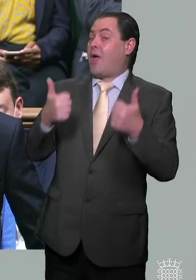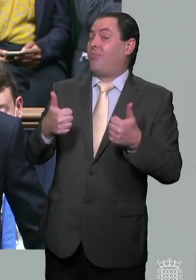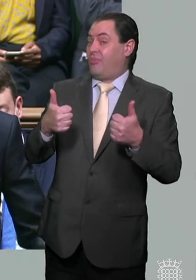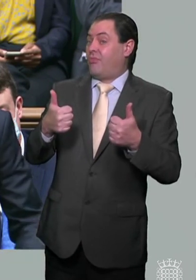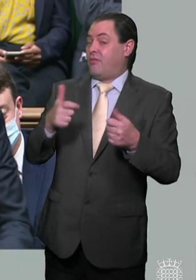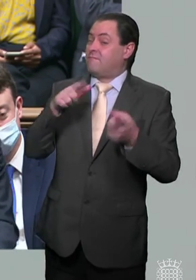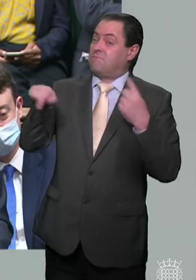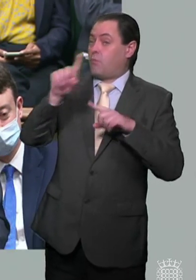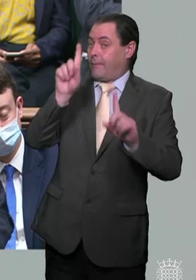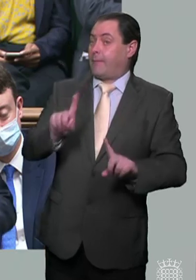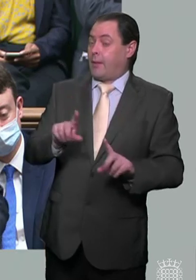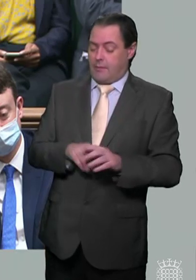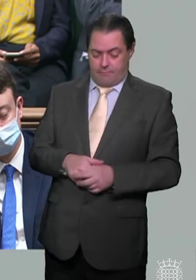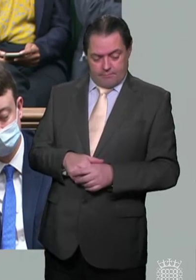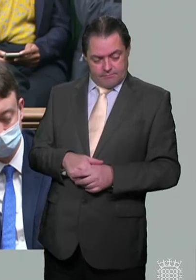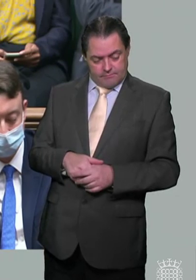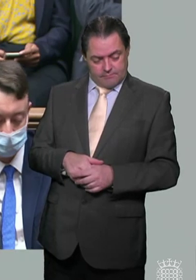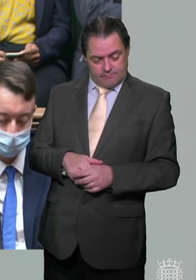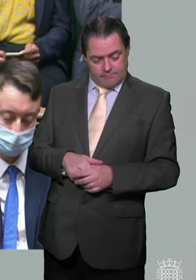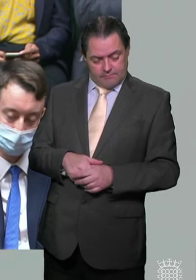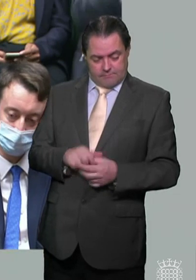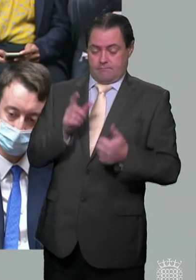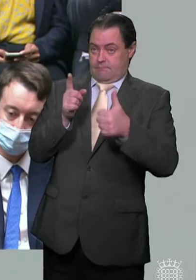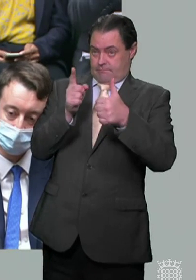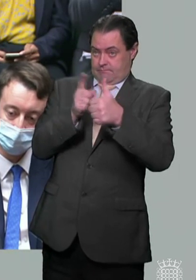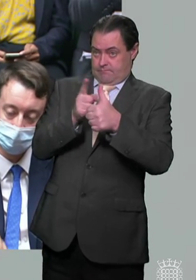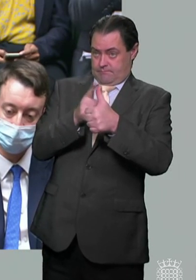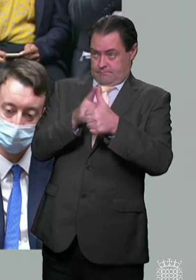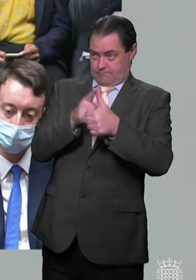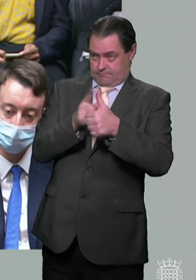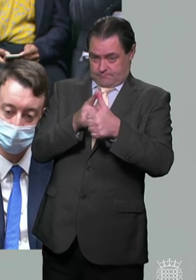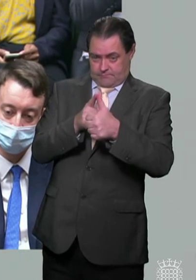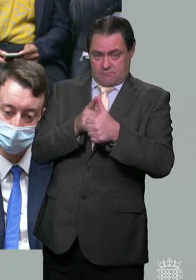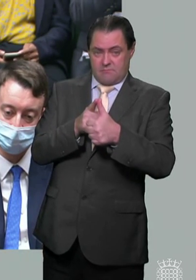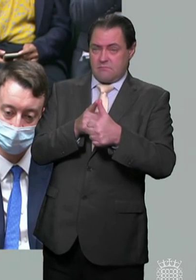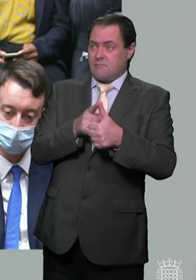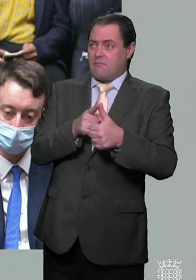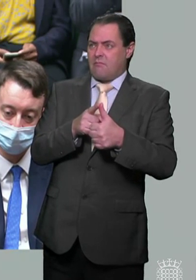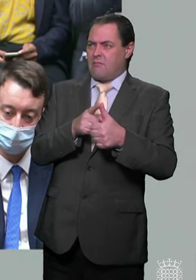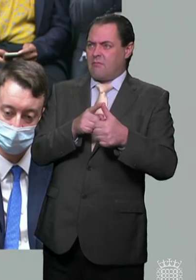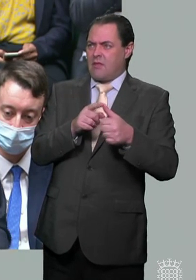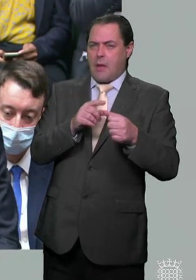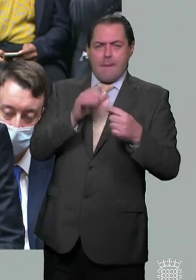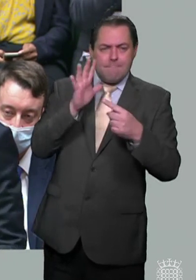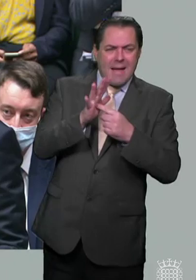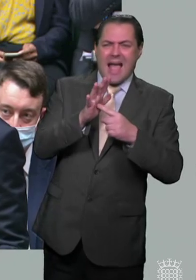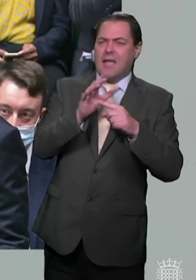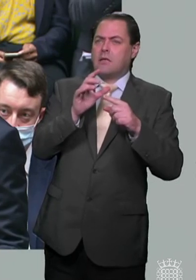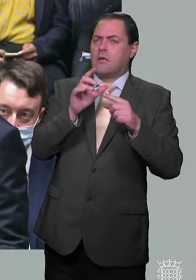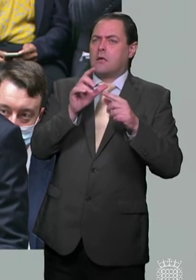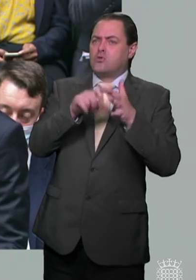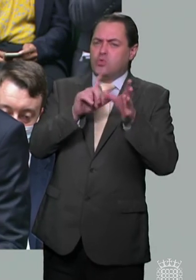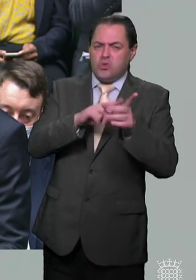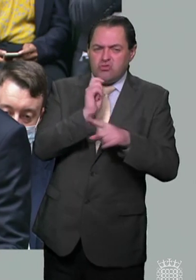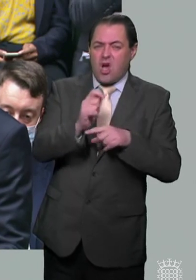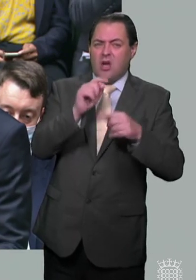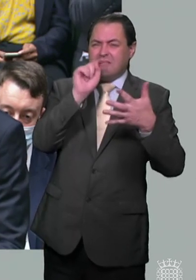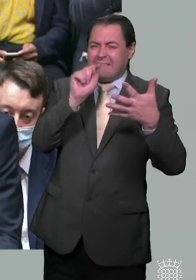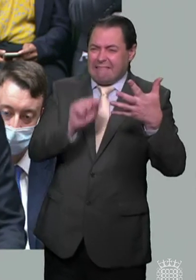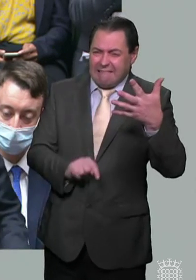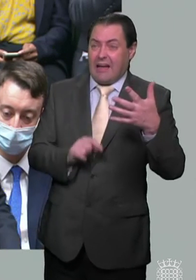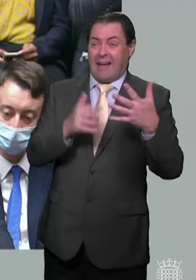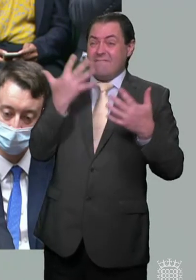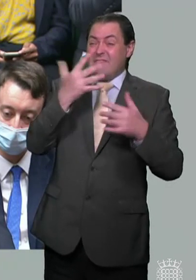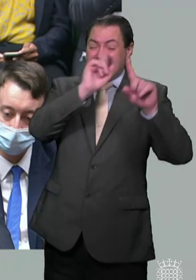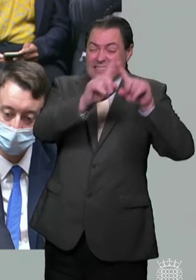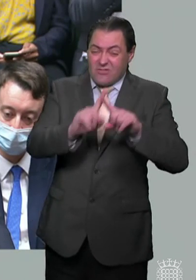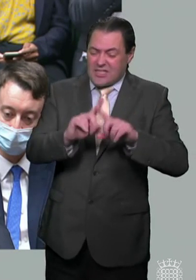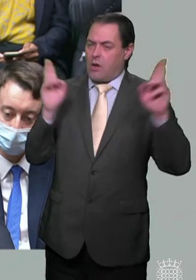First, to radically simplify the system, we are slashing the number of main duty rates from 15 to just six.